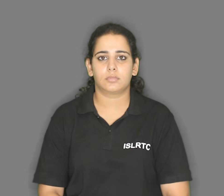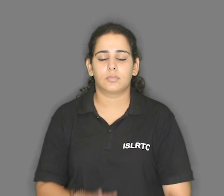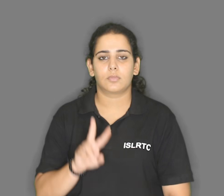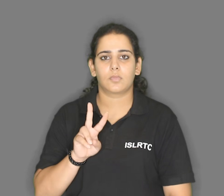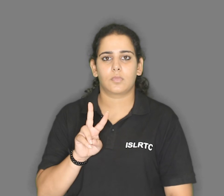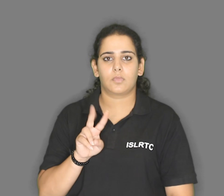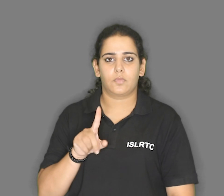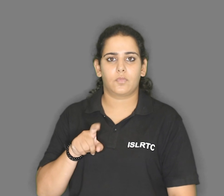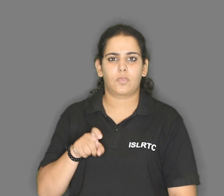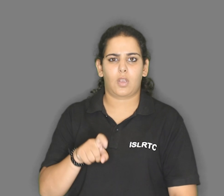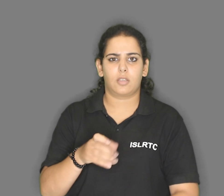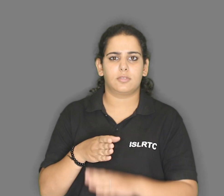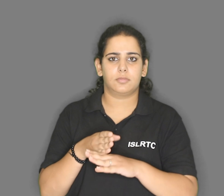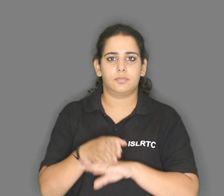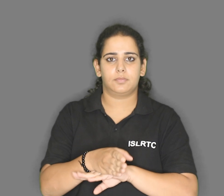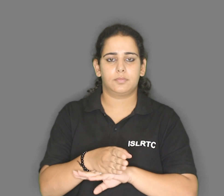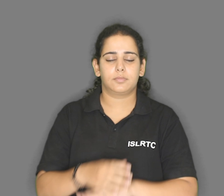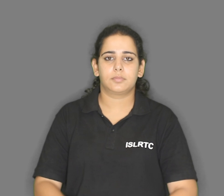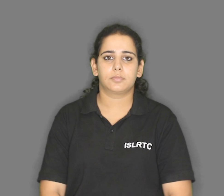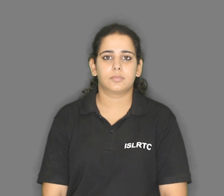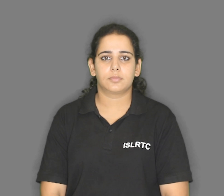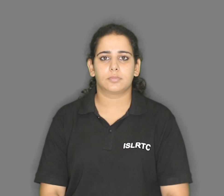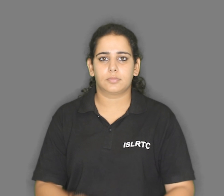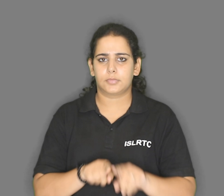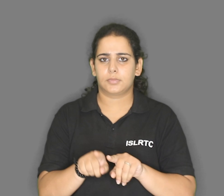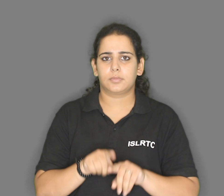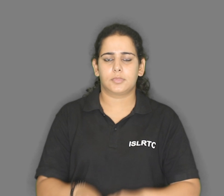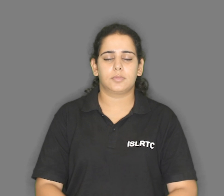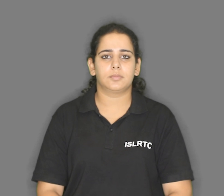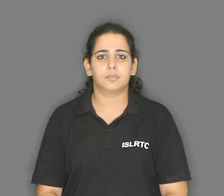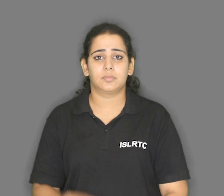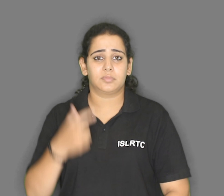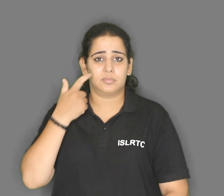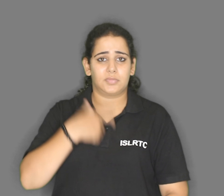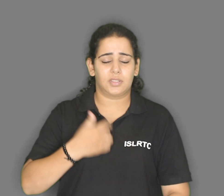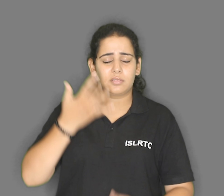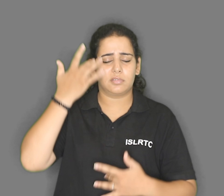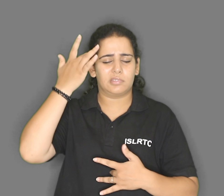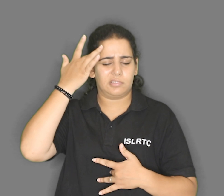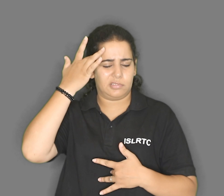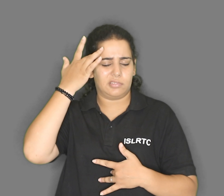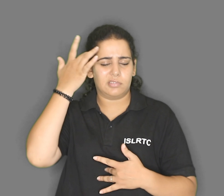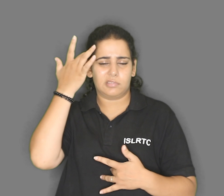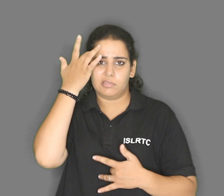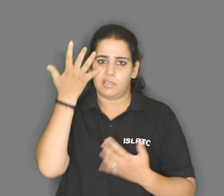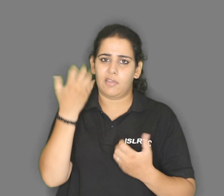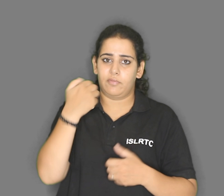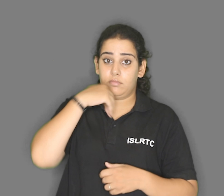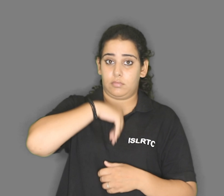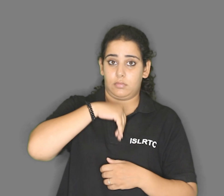Viral Relating to or caused by a virus